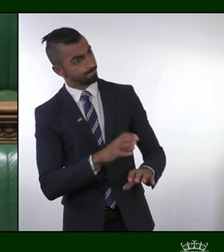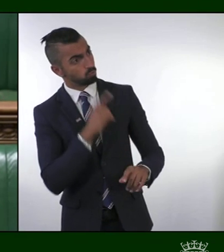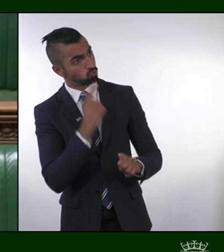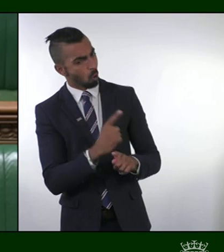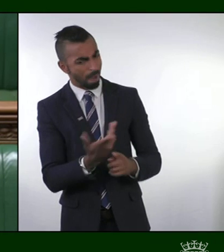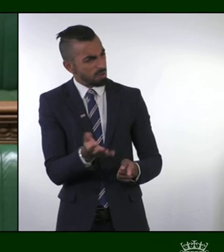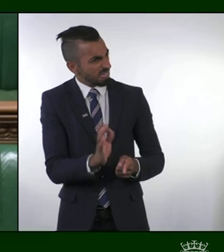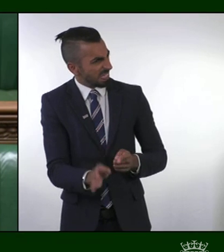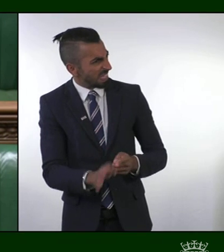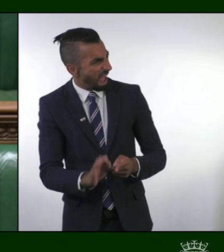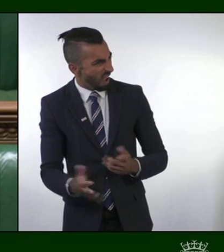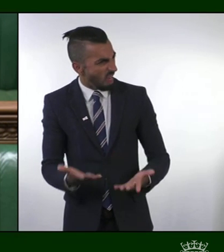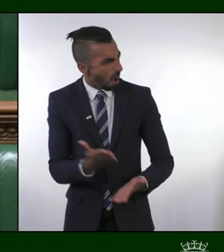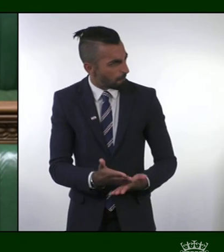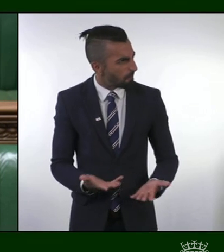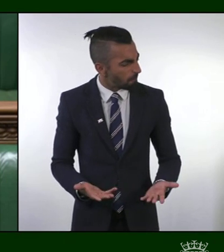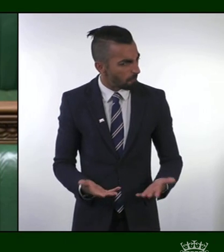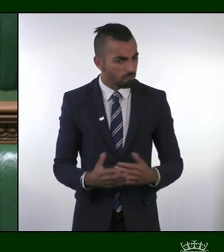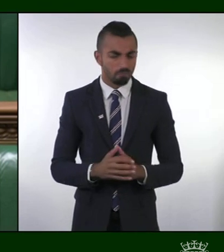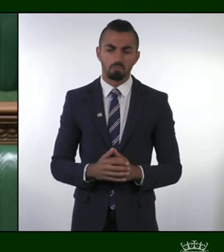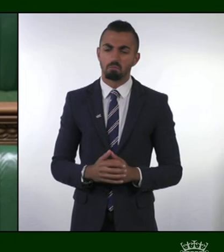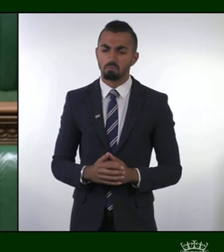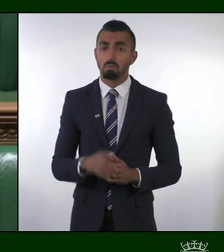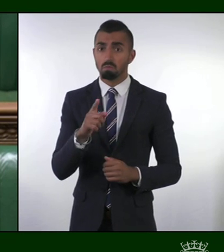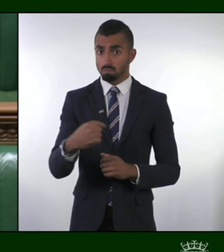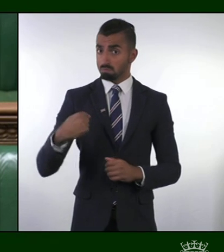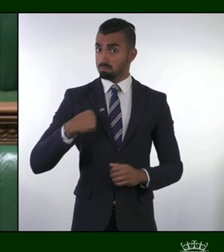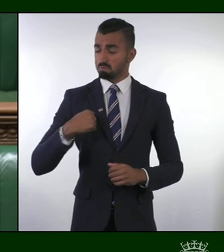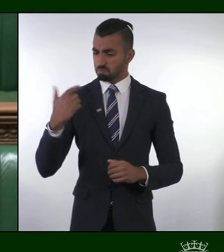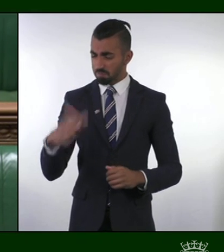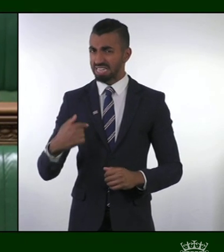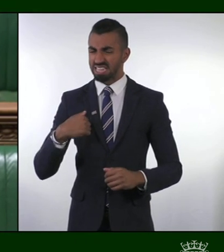Central to our economic response has been the job retention scheme.